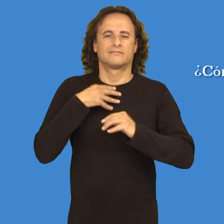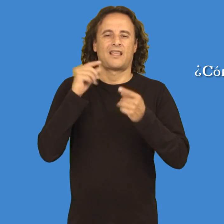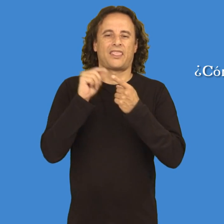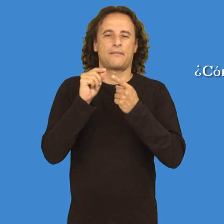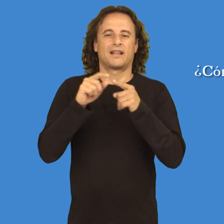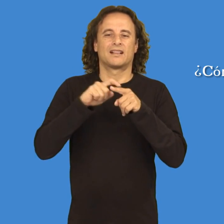diabetes